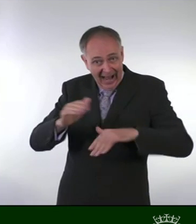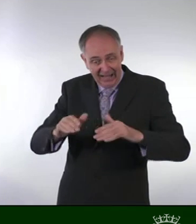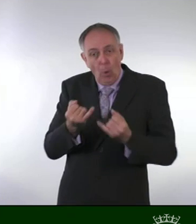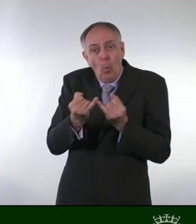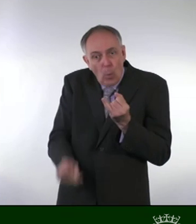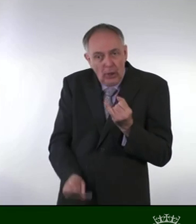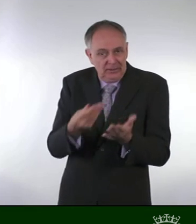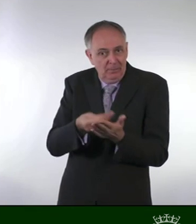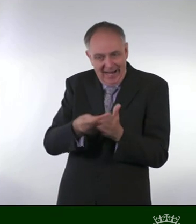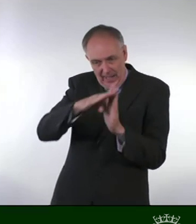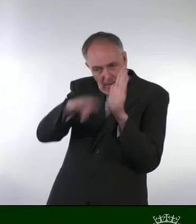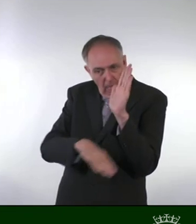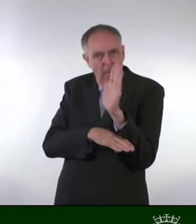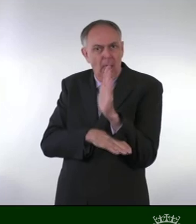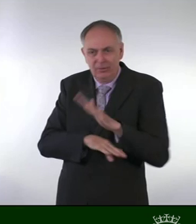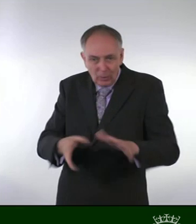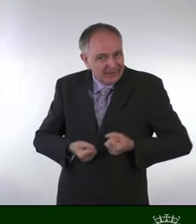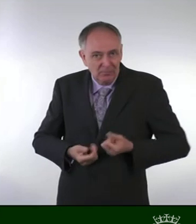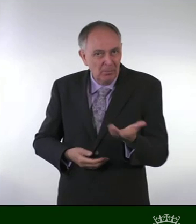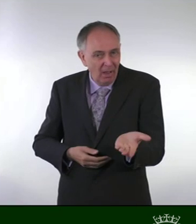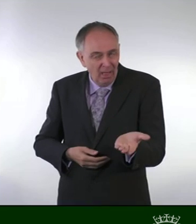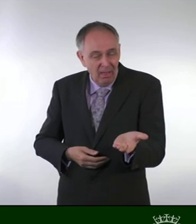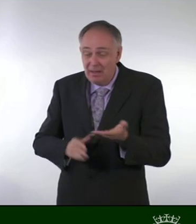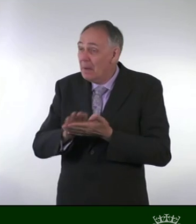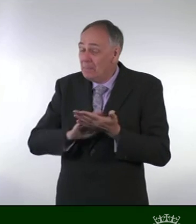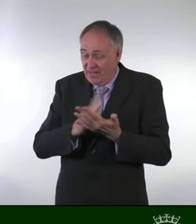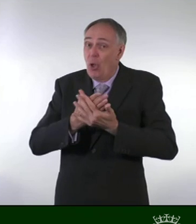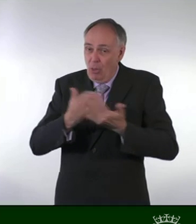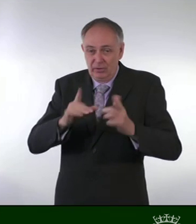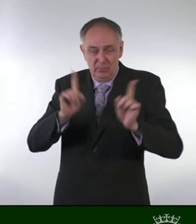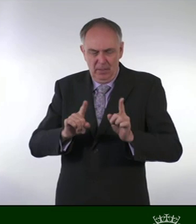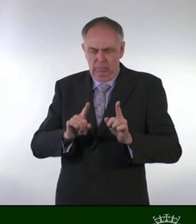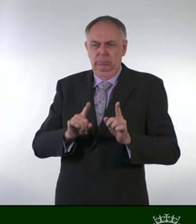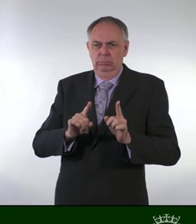That is totally unacceptable and it is a warning shot to millions of other working people.